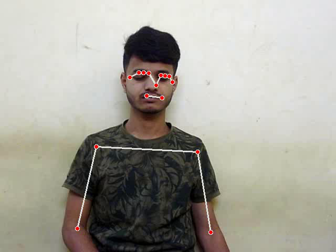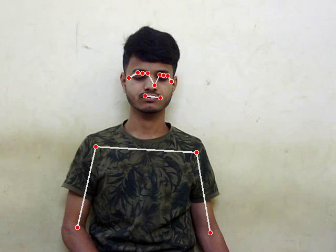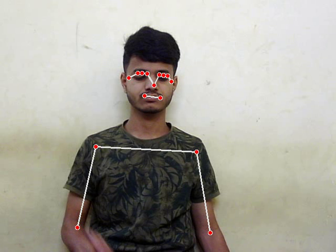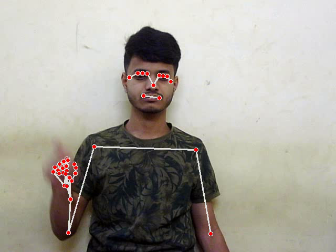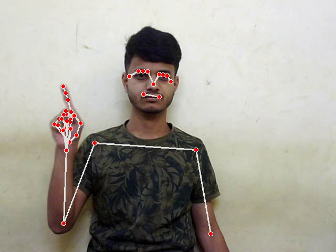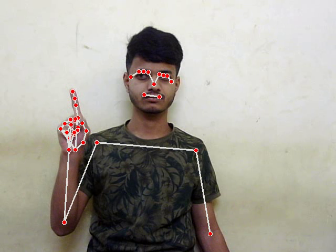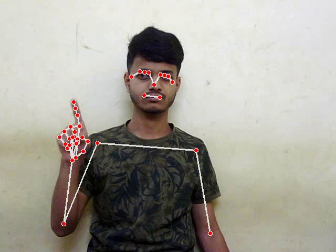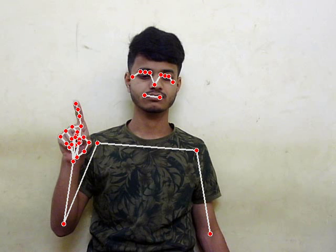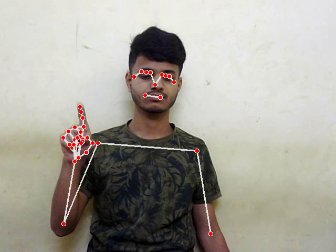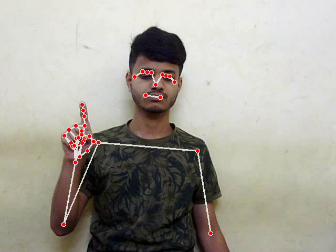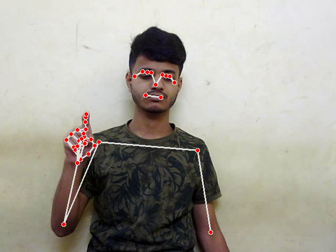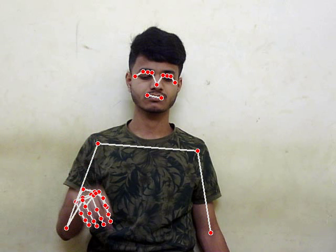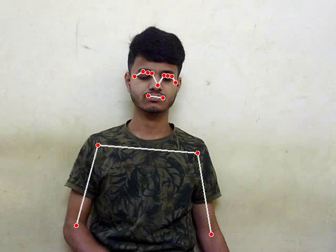need